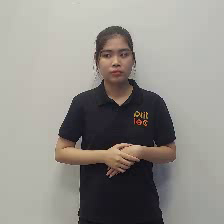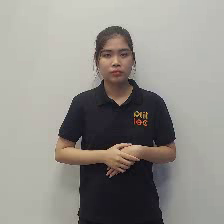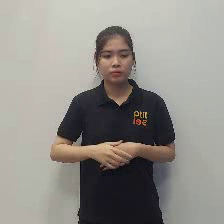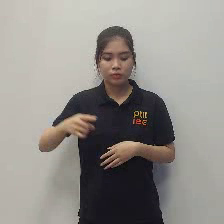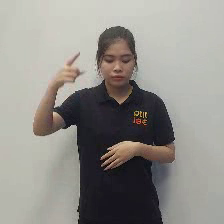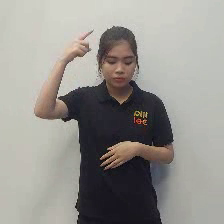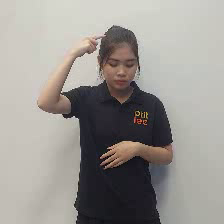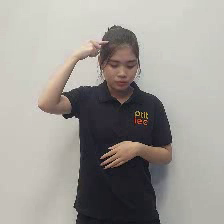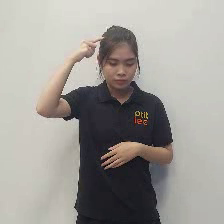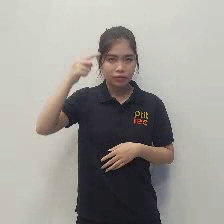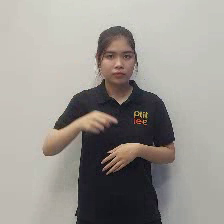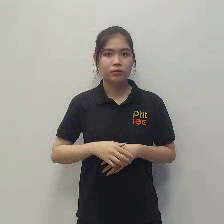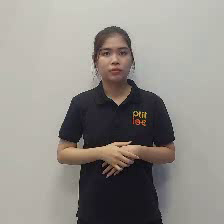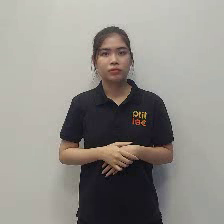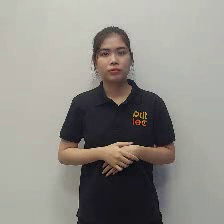Đầu